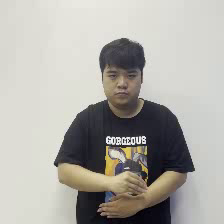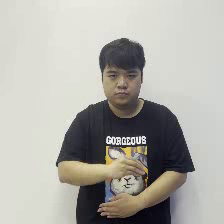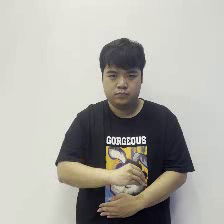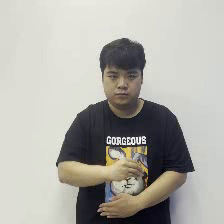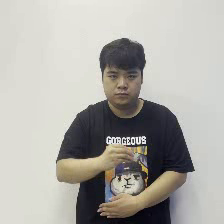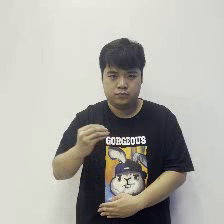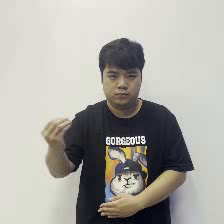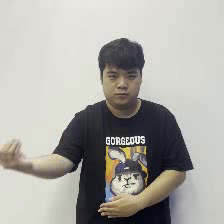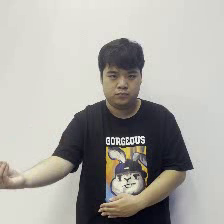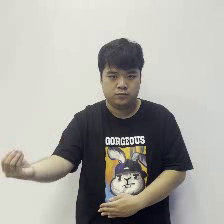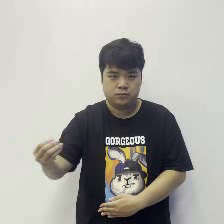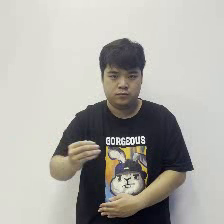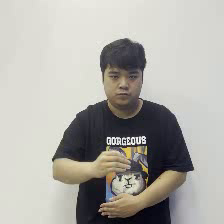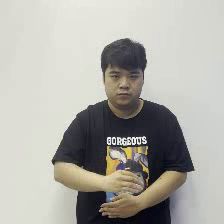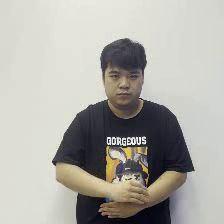Mua